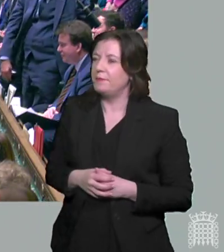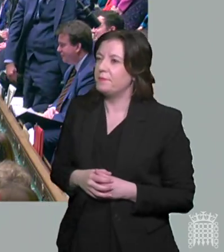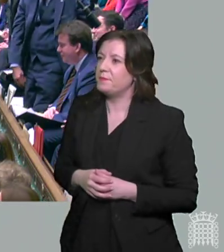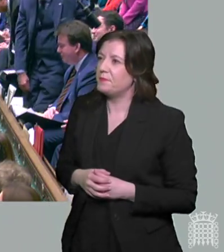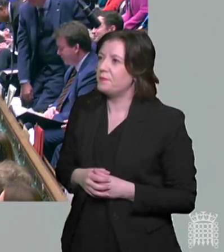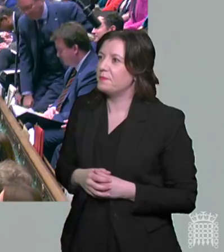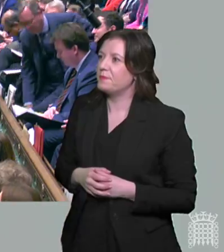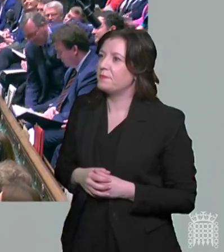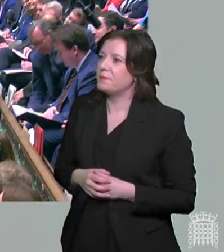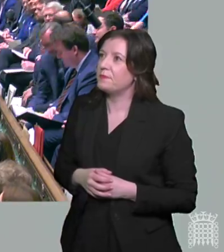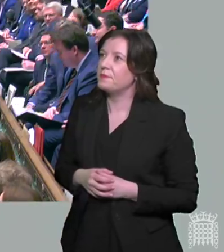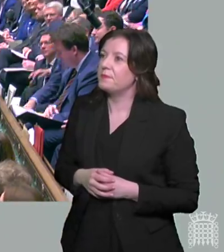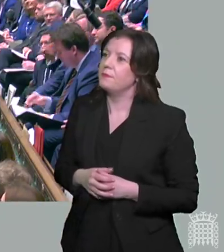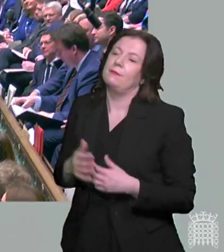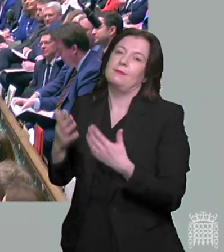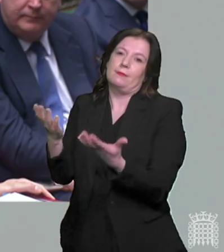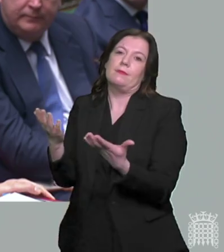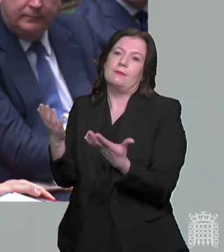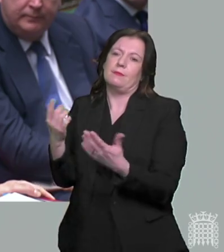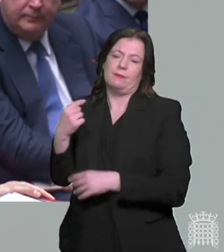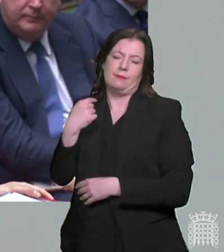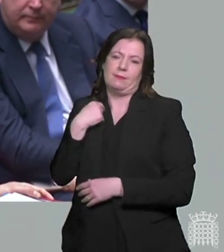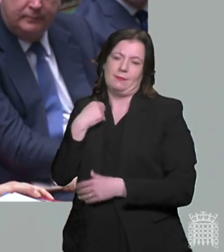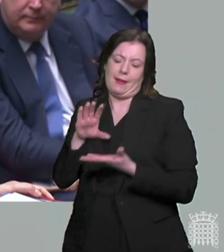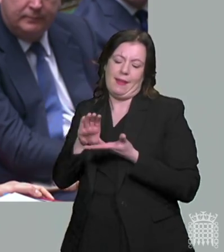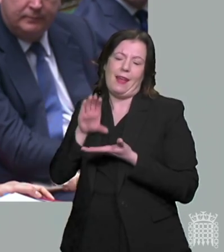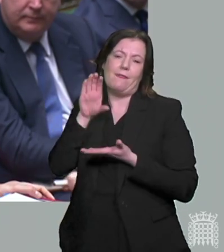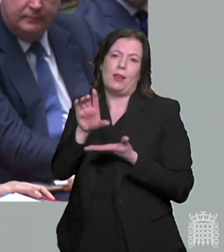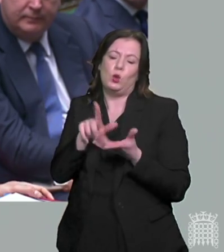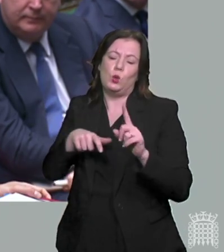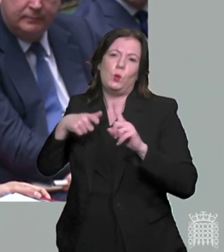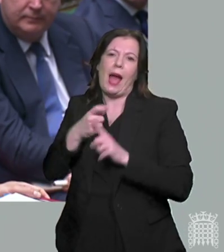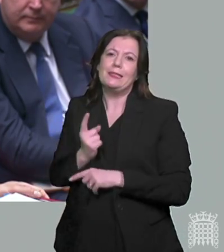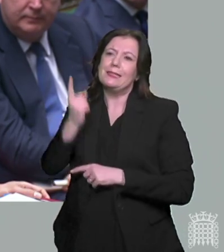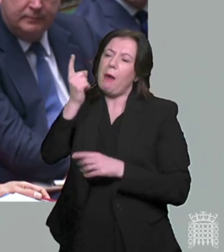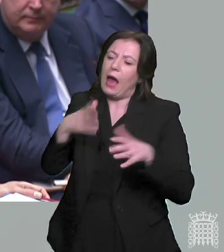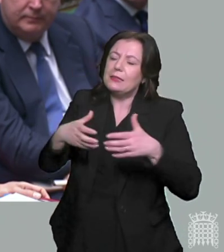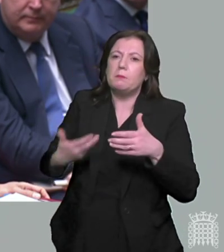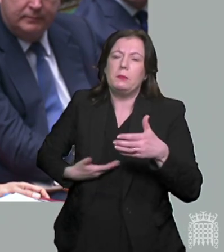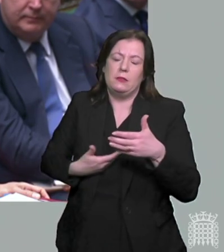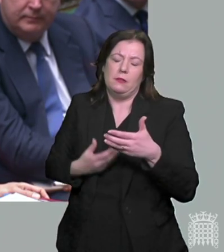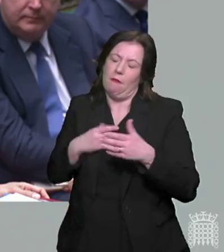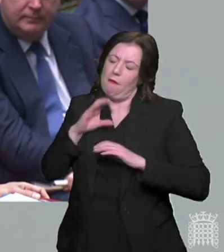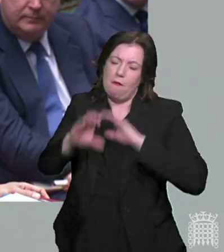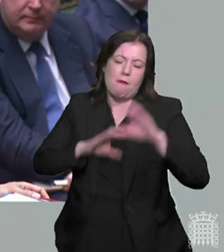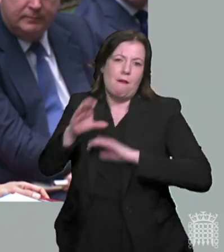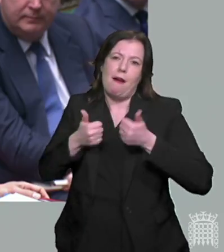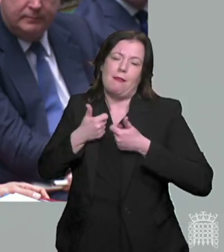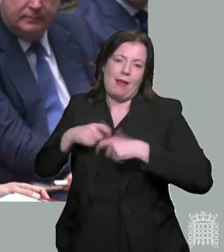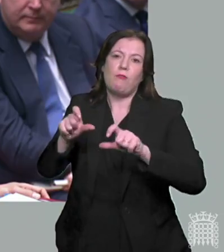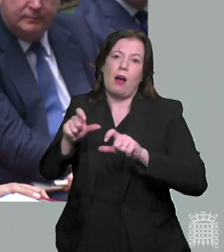I reassure my honourable Friend that we are continuing to invest in the UK’s thriving space sector, including in her constituency.